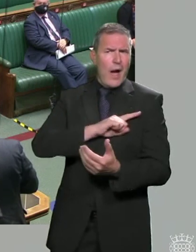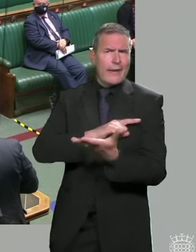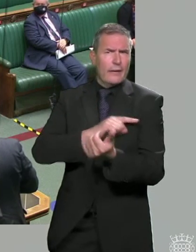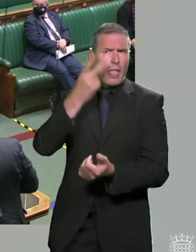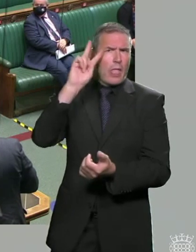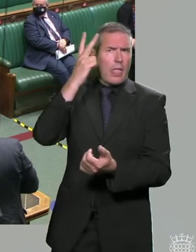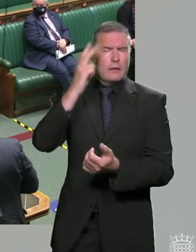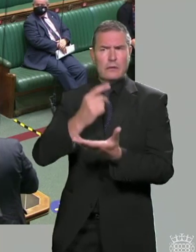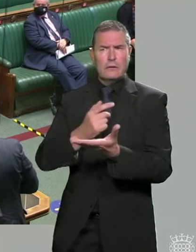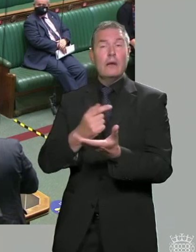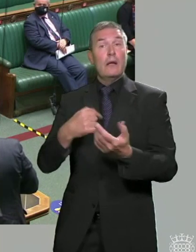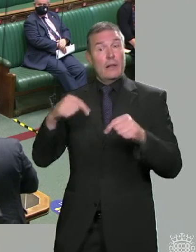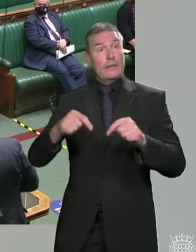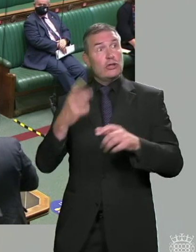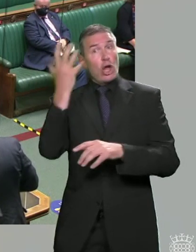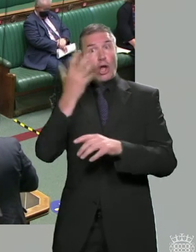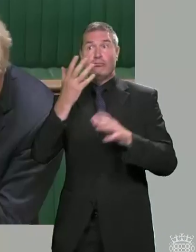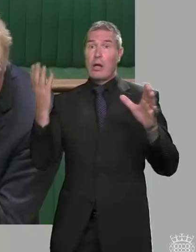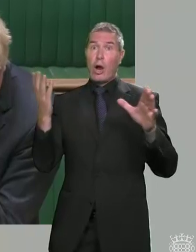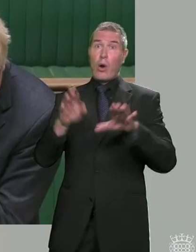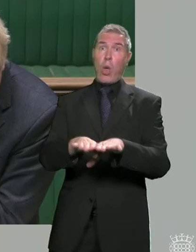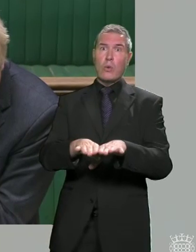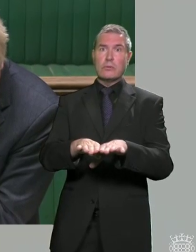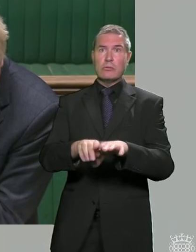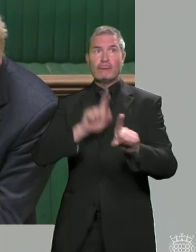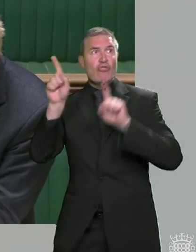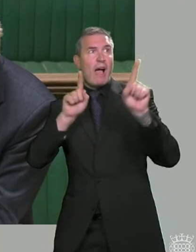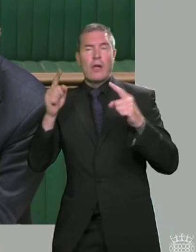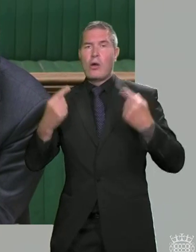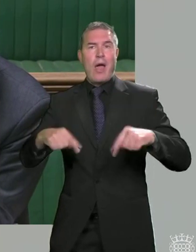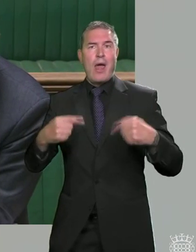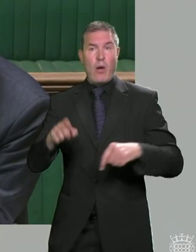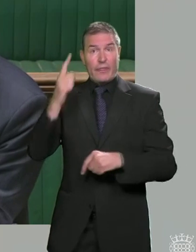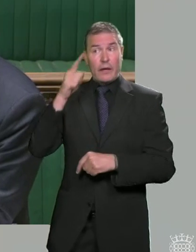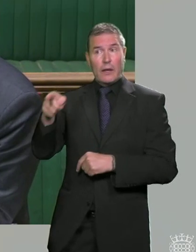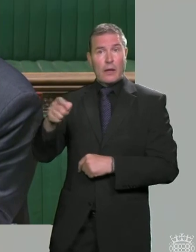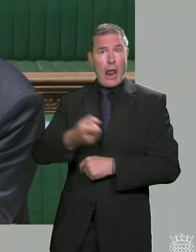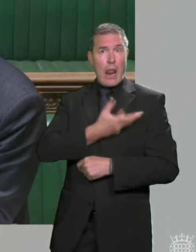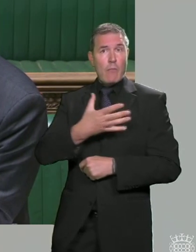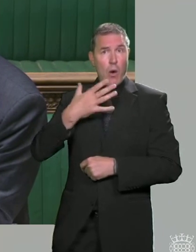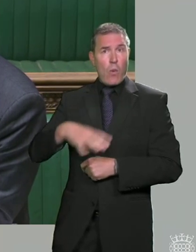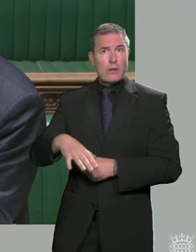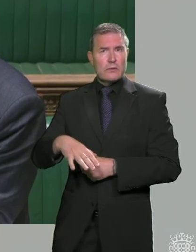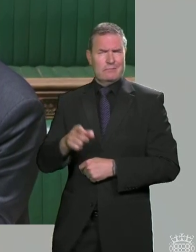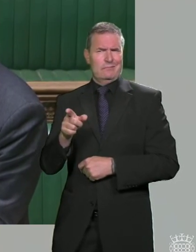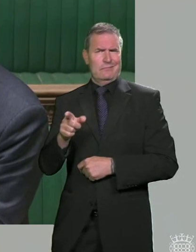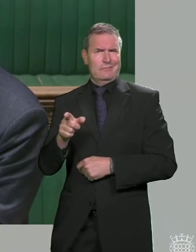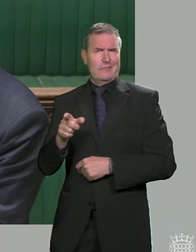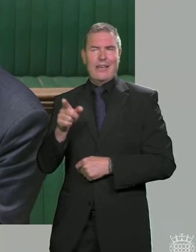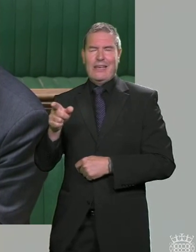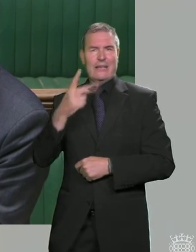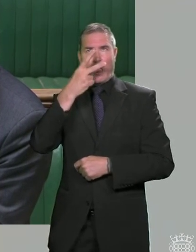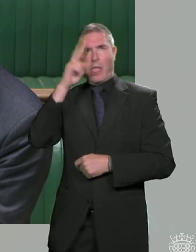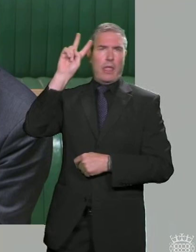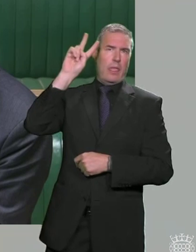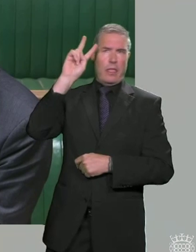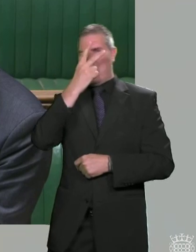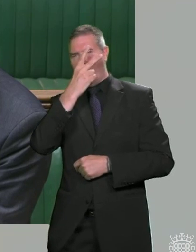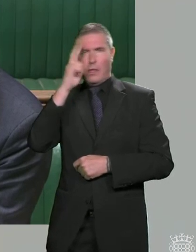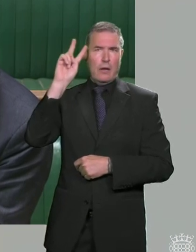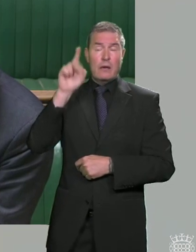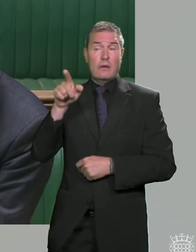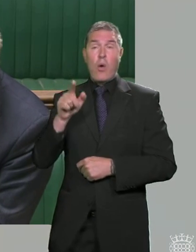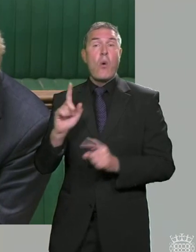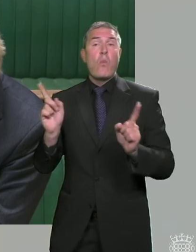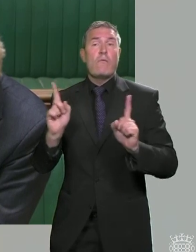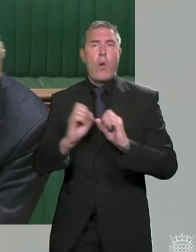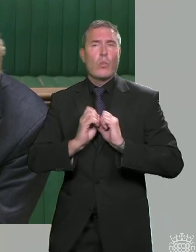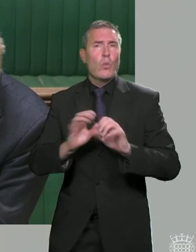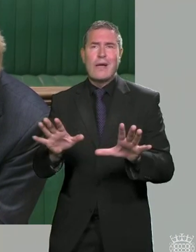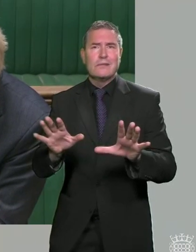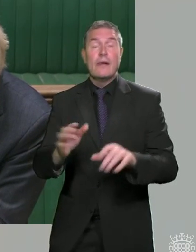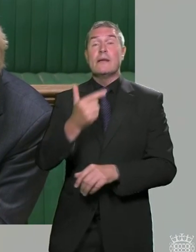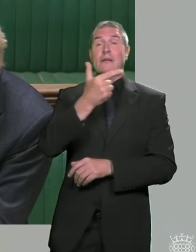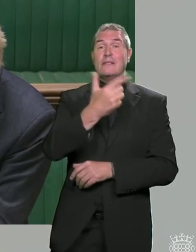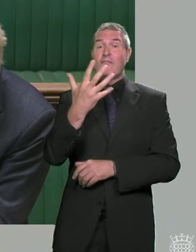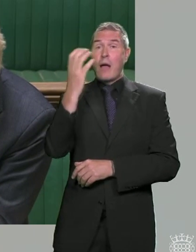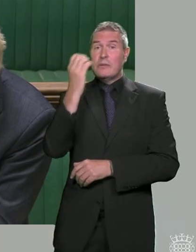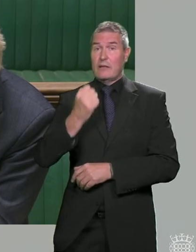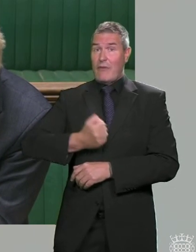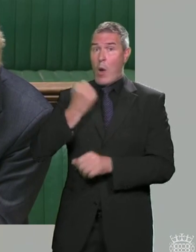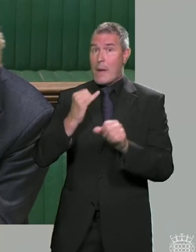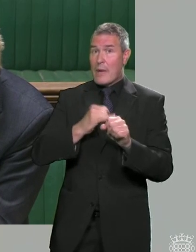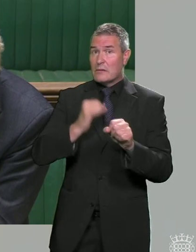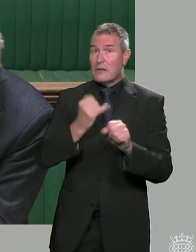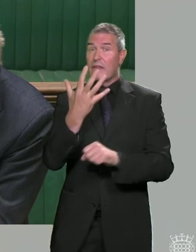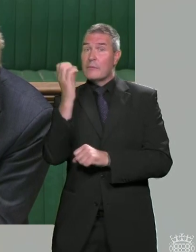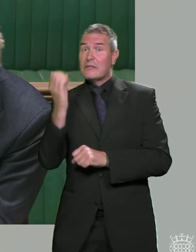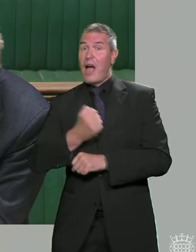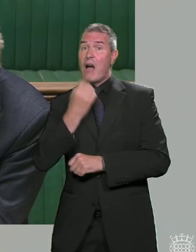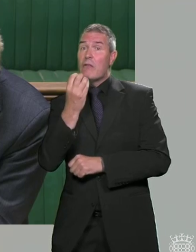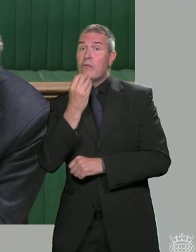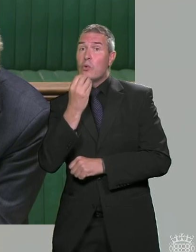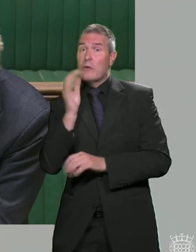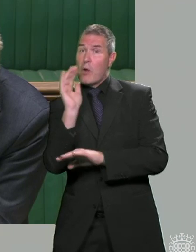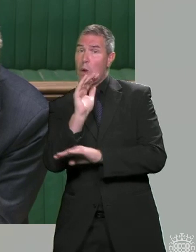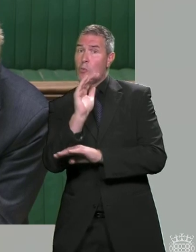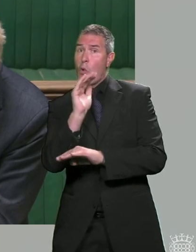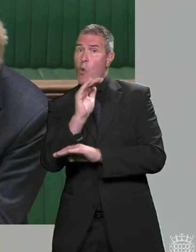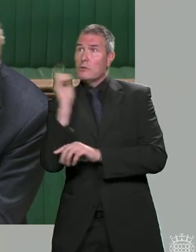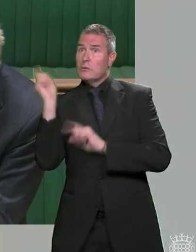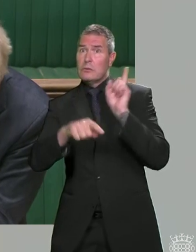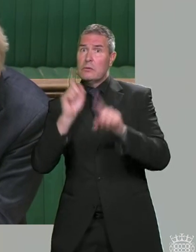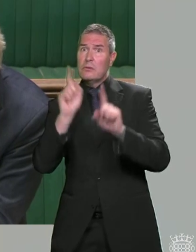If he wants to close this country down to travel, which is what I understood him to be saying, it is not only yet another flip-flop, but it is also totally pointless, because we have 75% of our medicines and 50% of our food coming in from abroad.